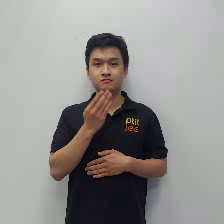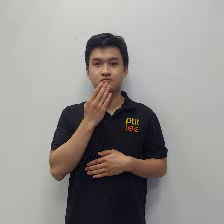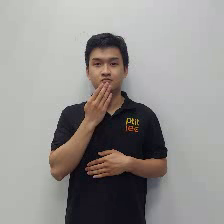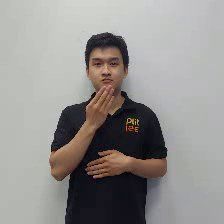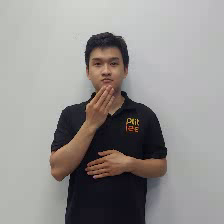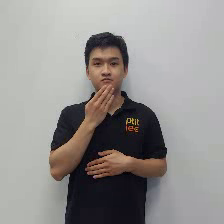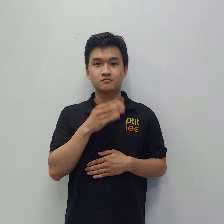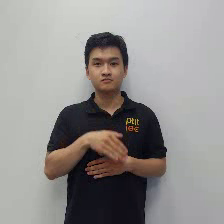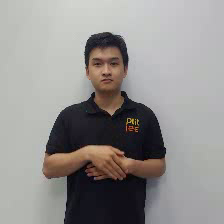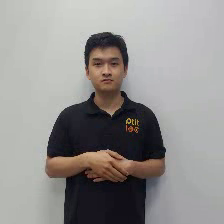Ăn